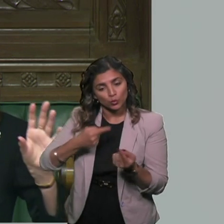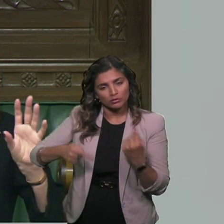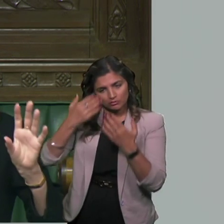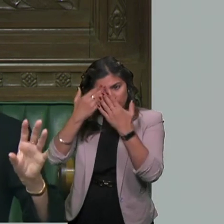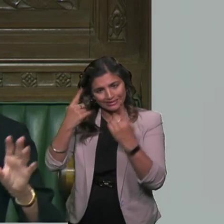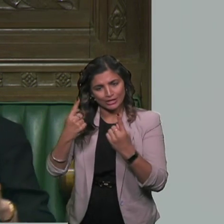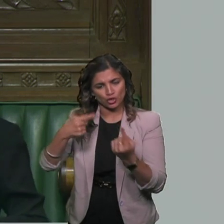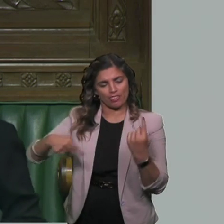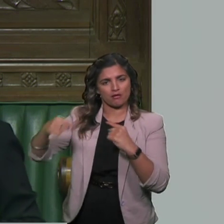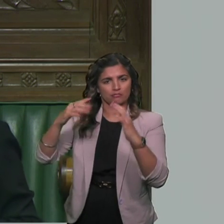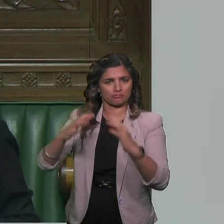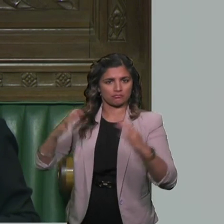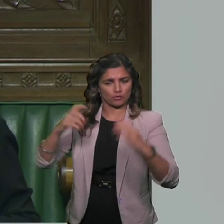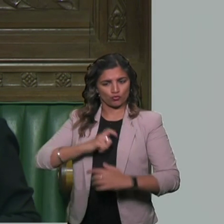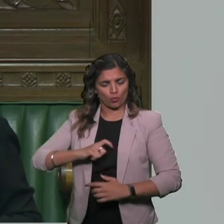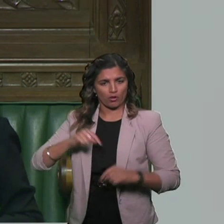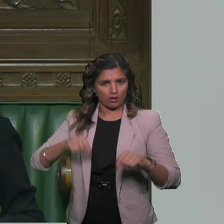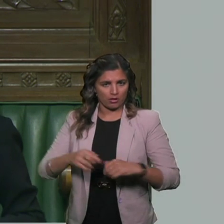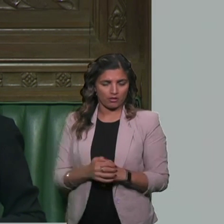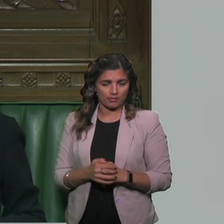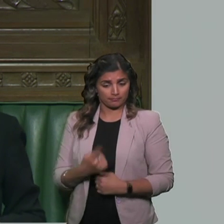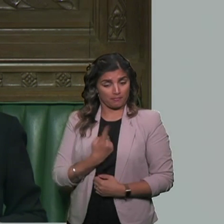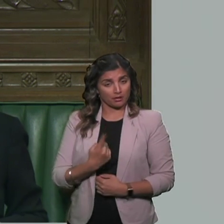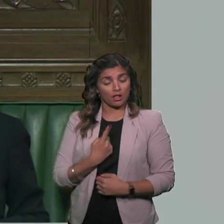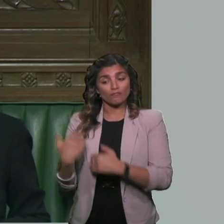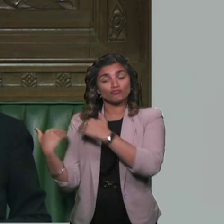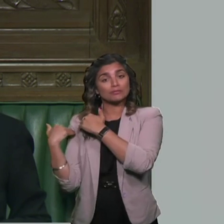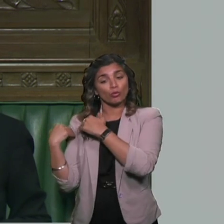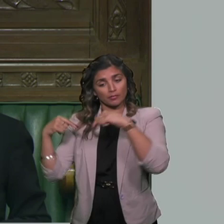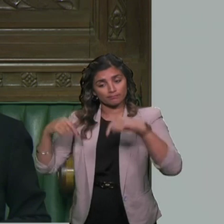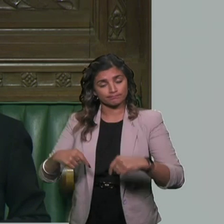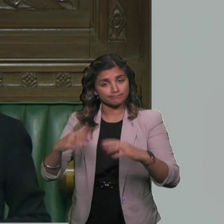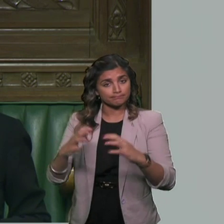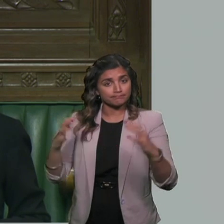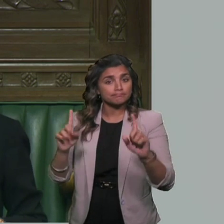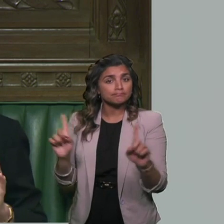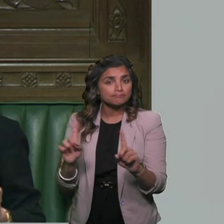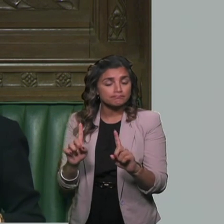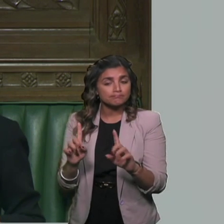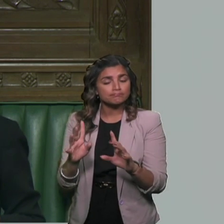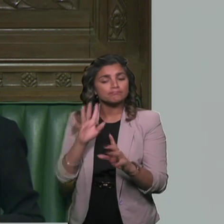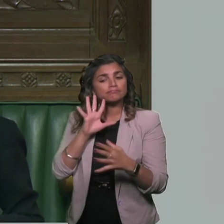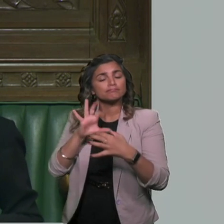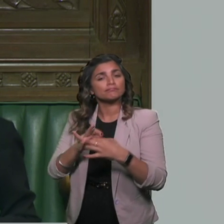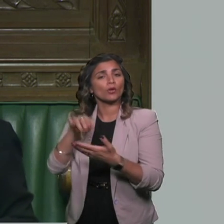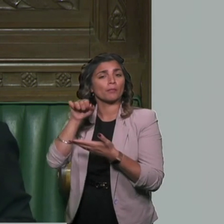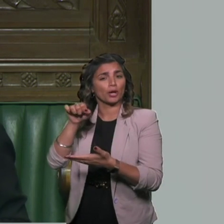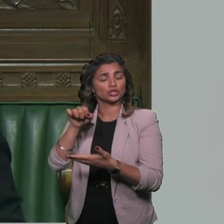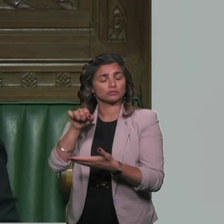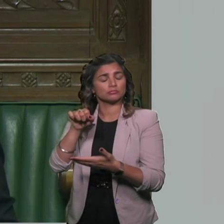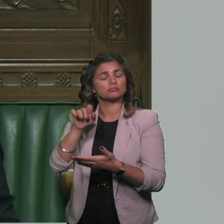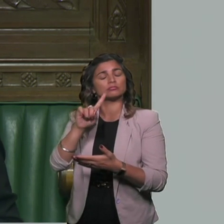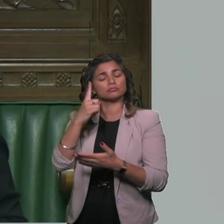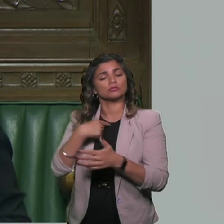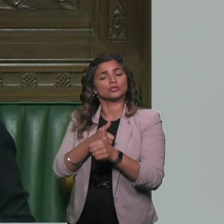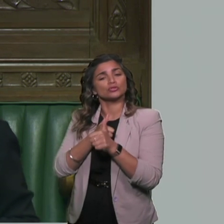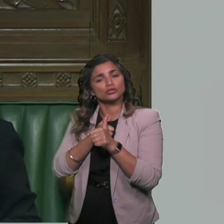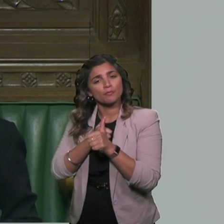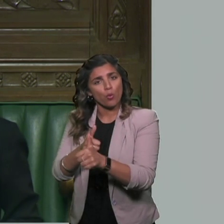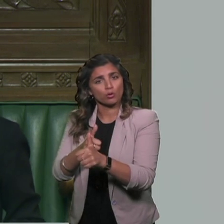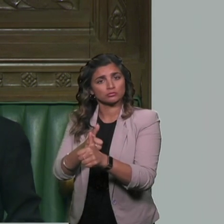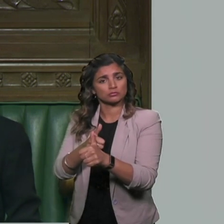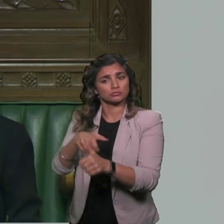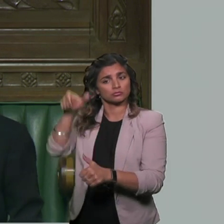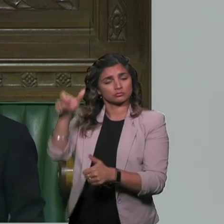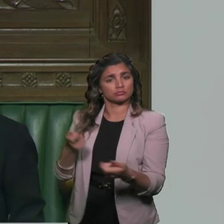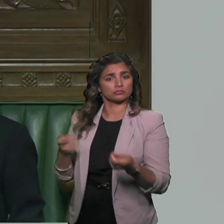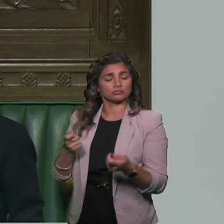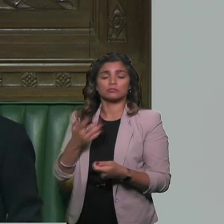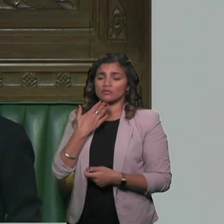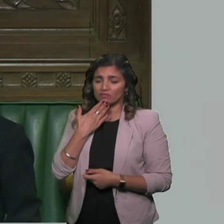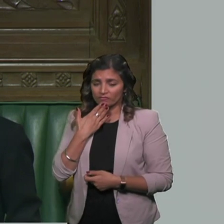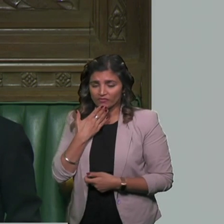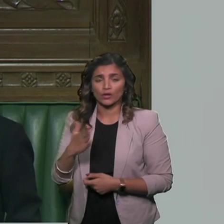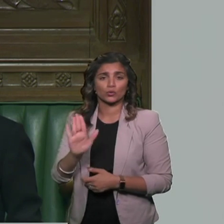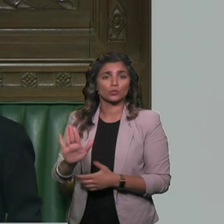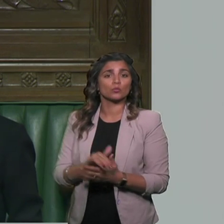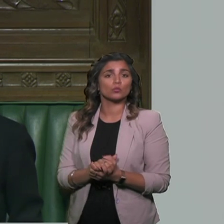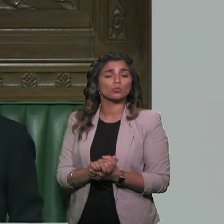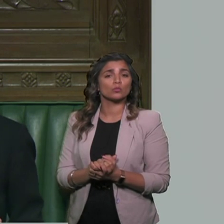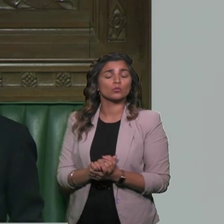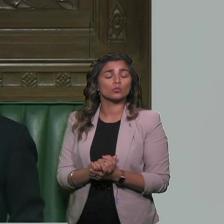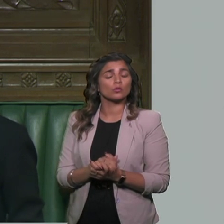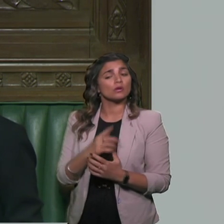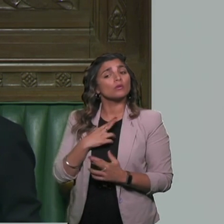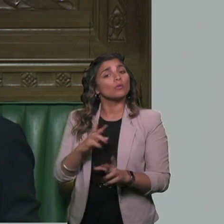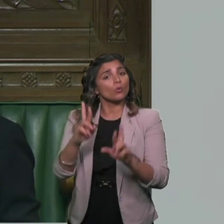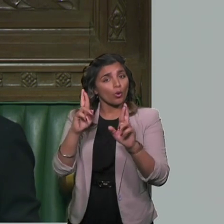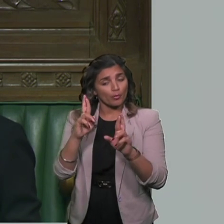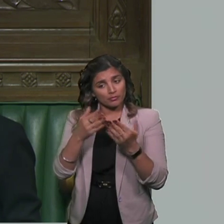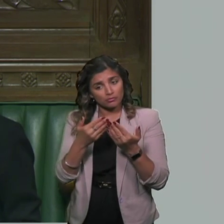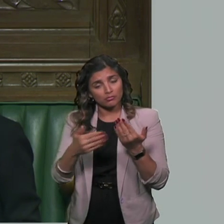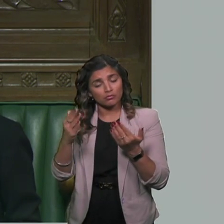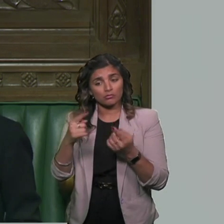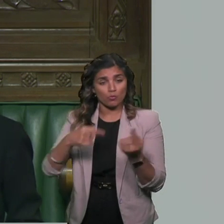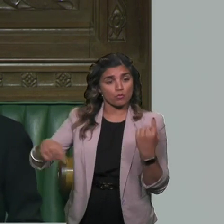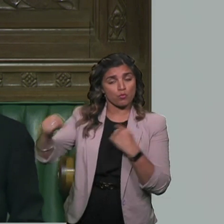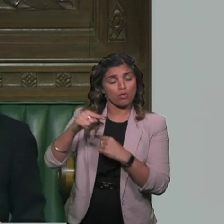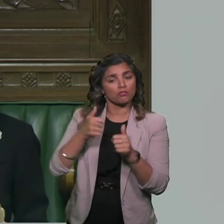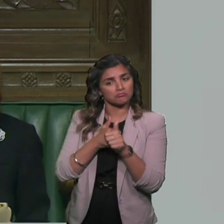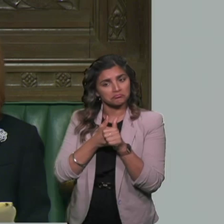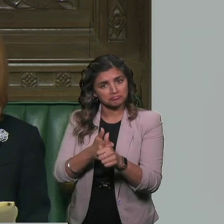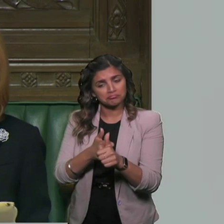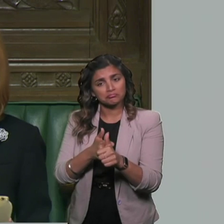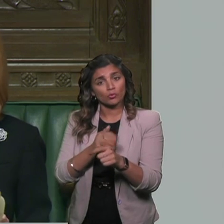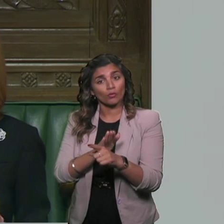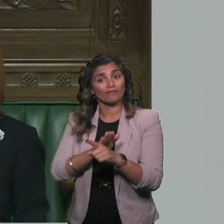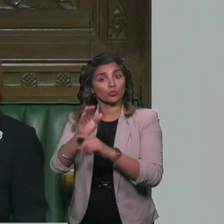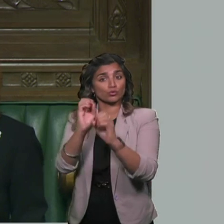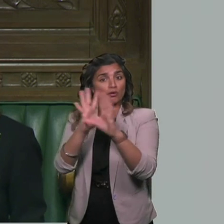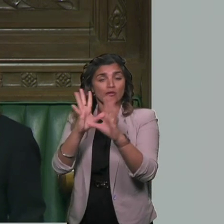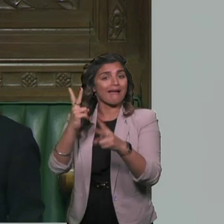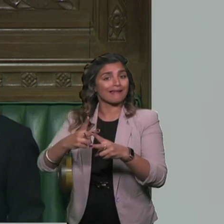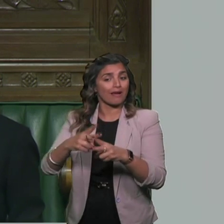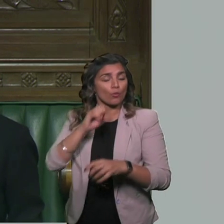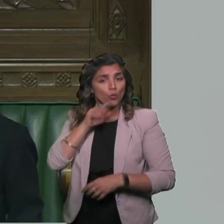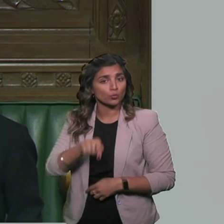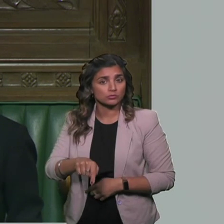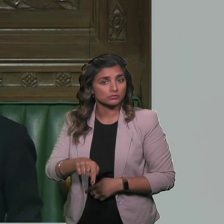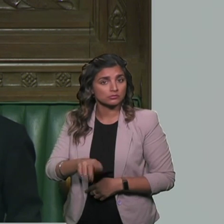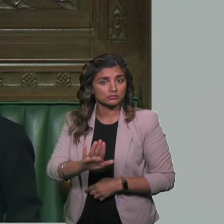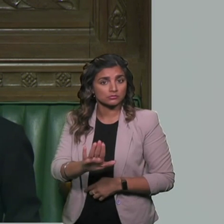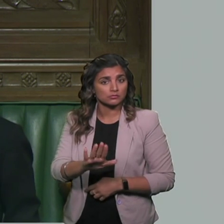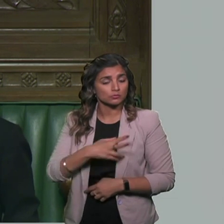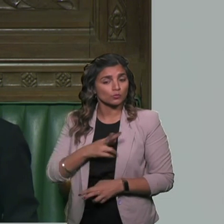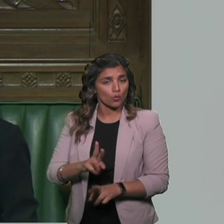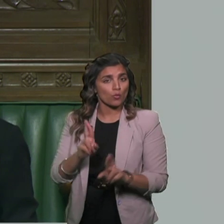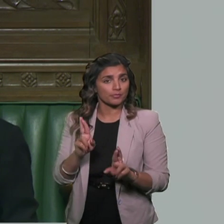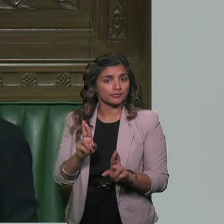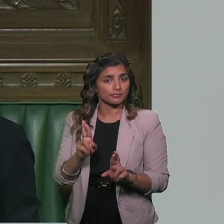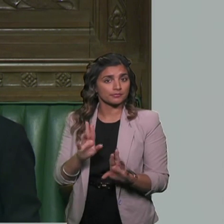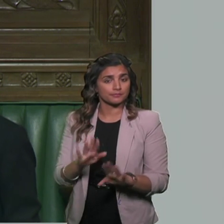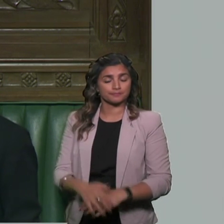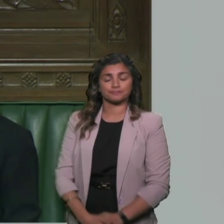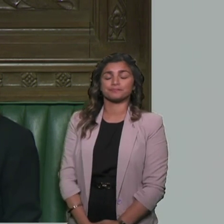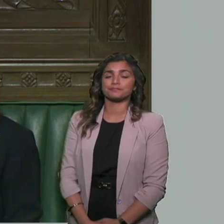Given my responsibilities to the House with regard to the Budget, I must put on record my support for Mr Speaker’s stance on this issue and express a firm hope, which I believe is felt on all sides of the House, that we do not find ourselves in this position again at future Budgets.